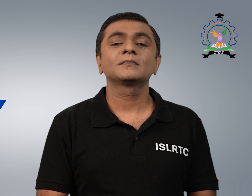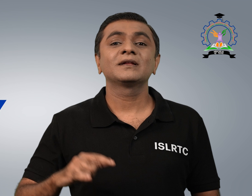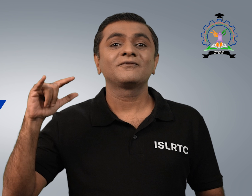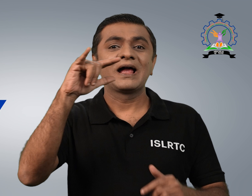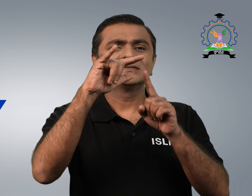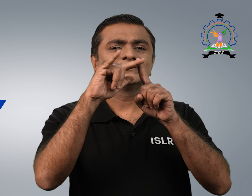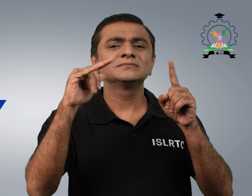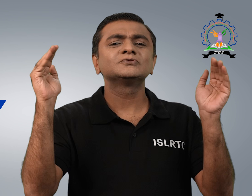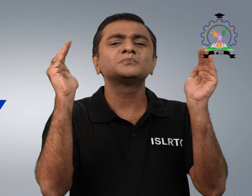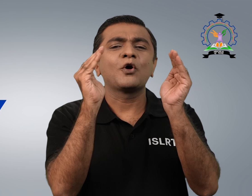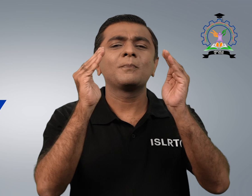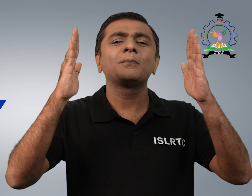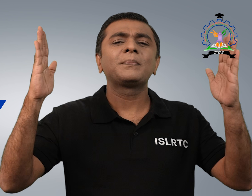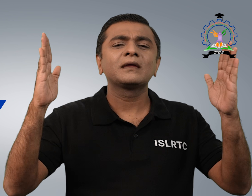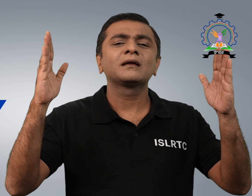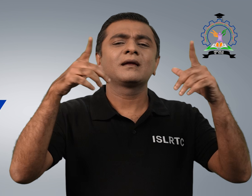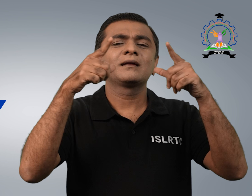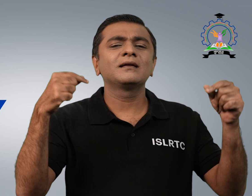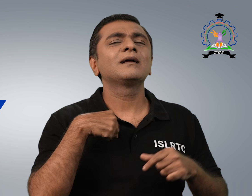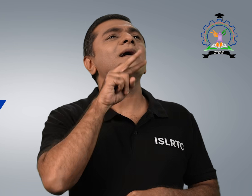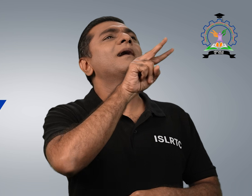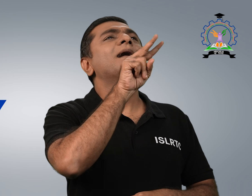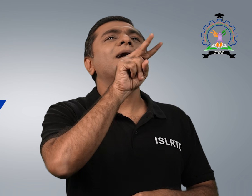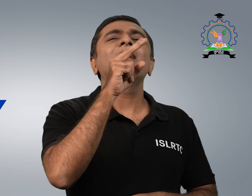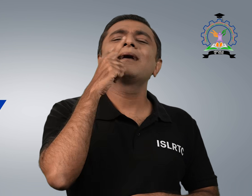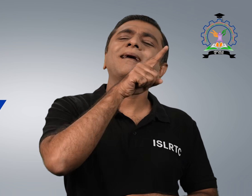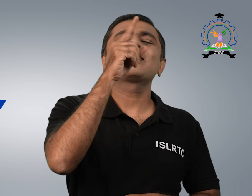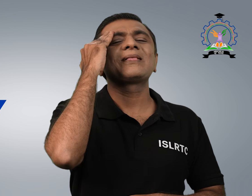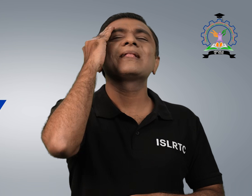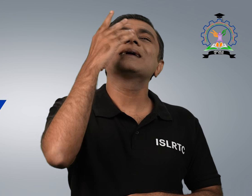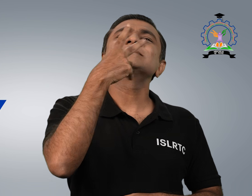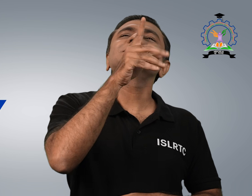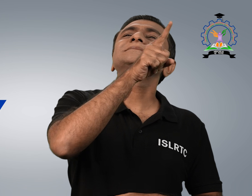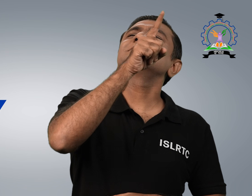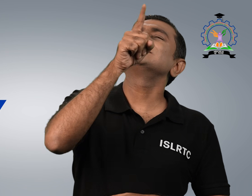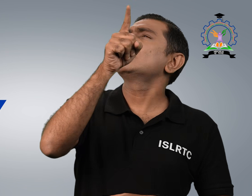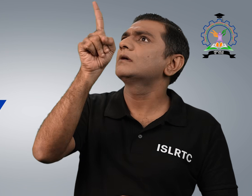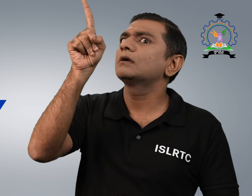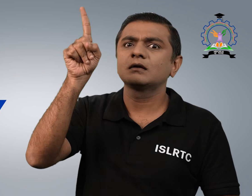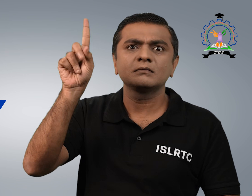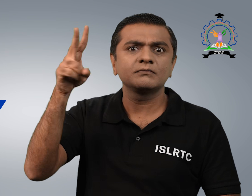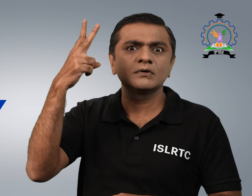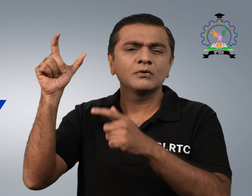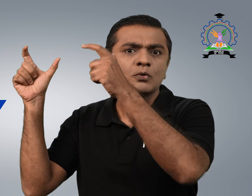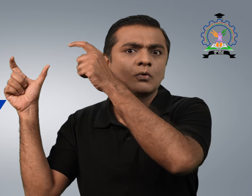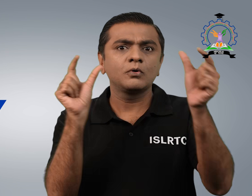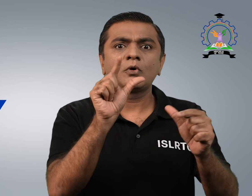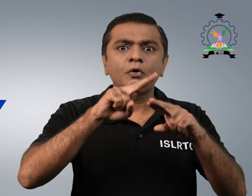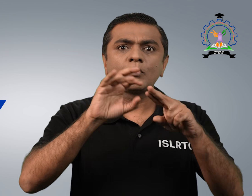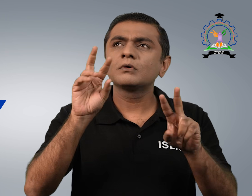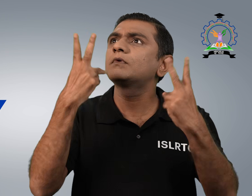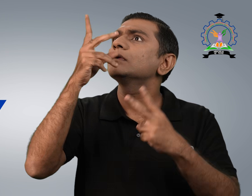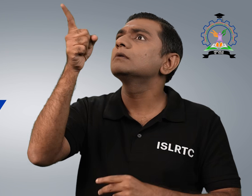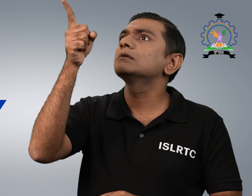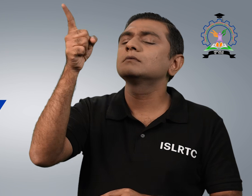While you know many aircraft, both large and small, fly in the sky, seeing a UFO is considered abnormal.